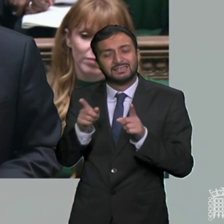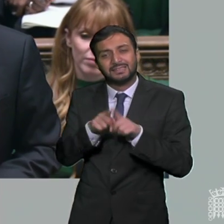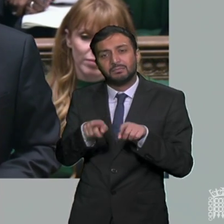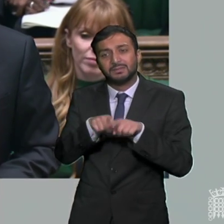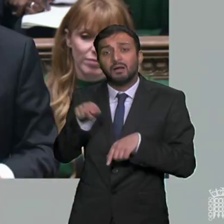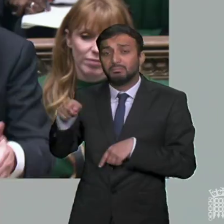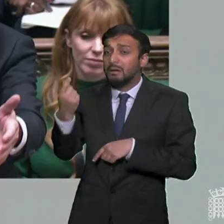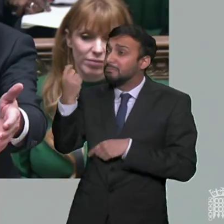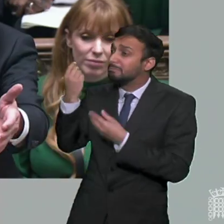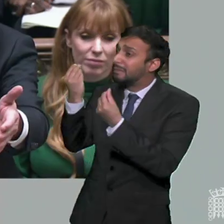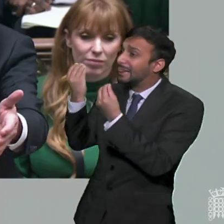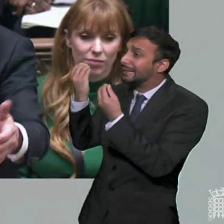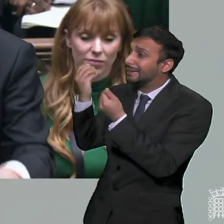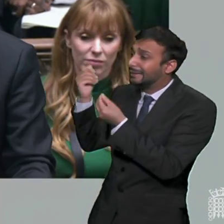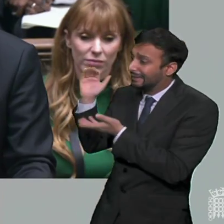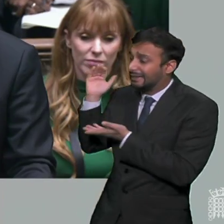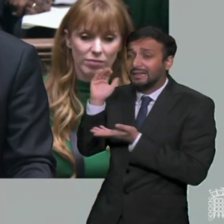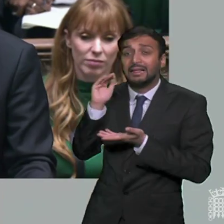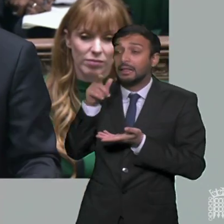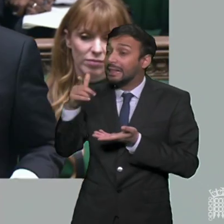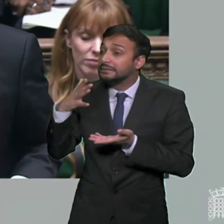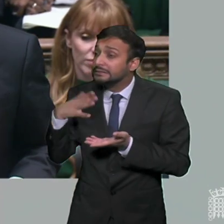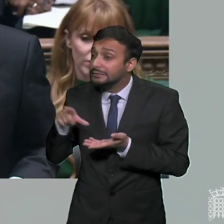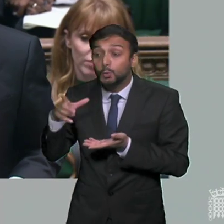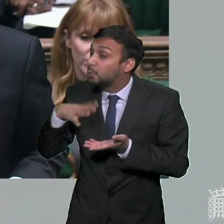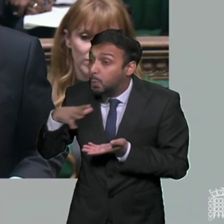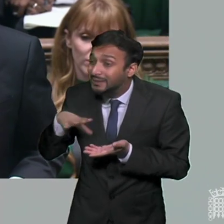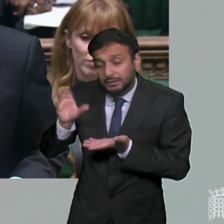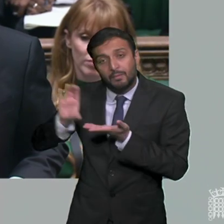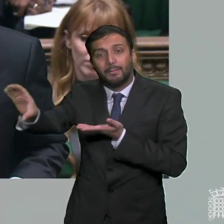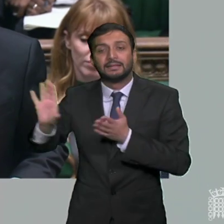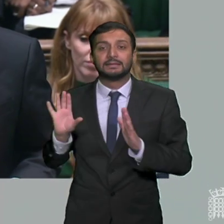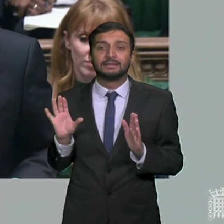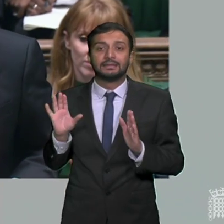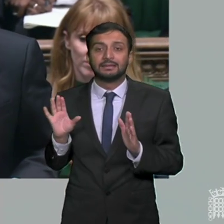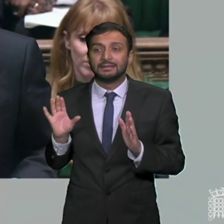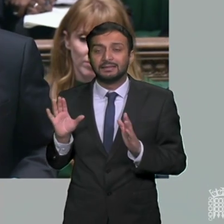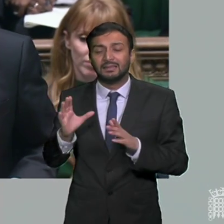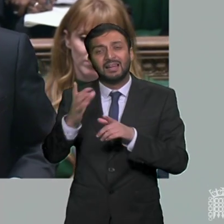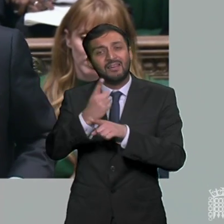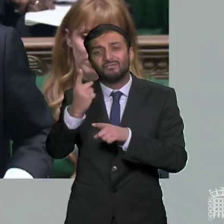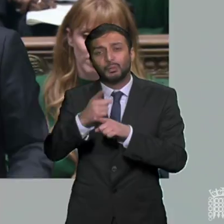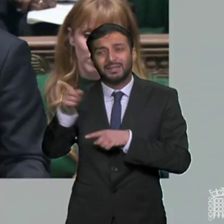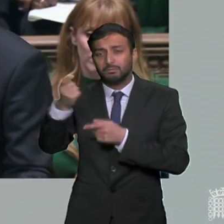Every week he gets pushed around, and every week he gets weaker.